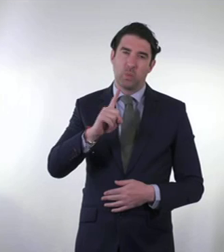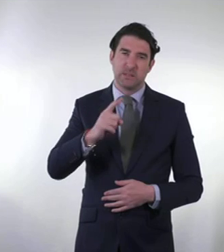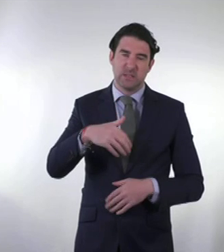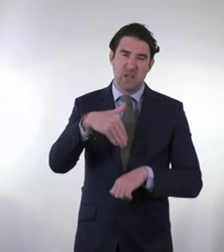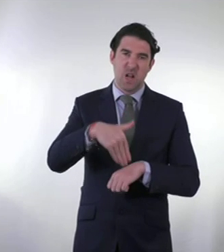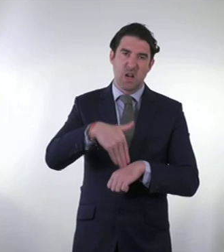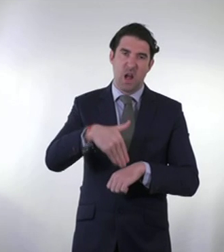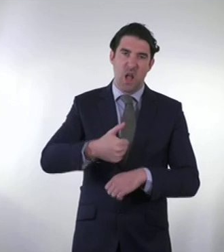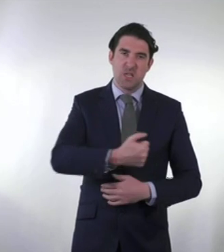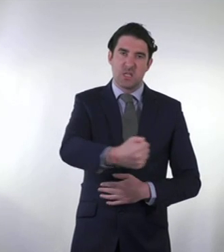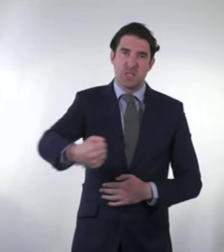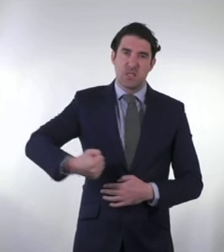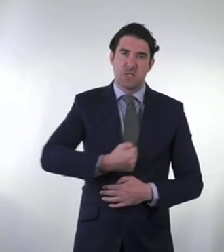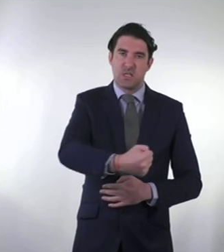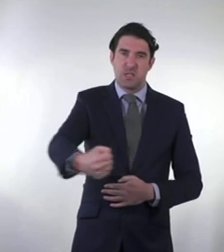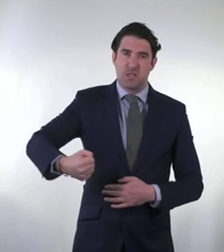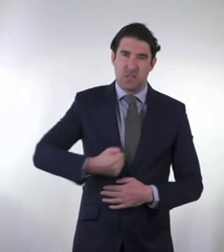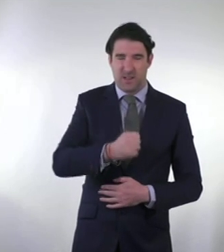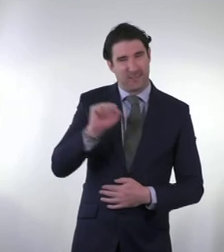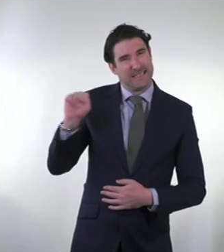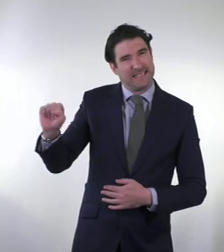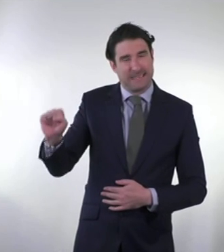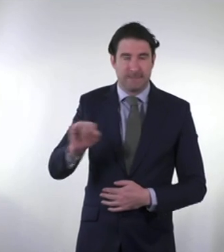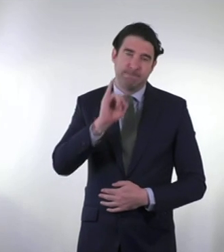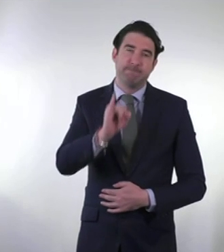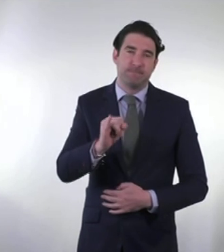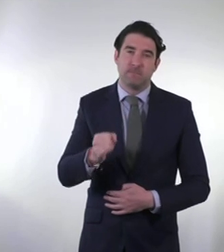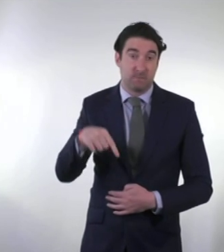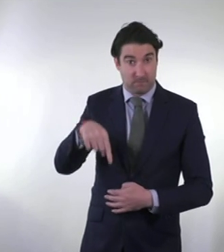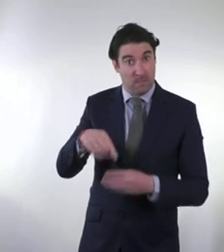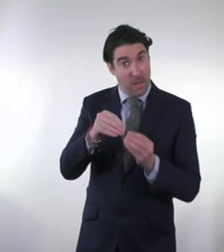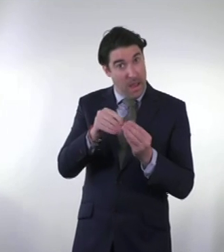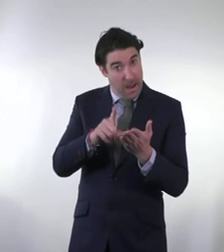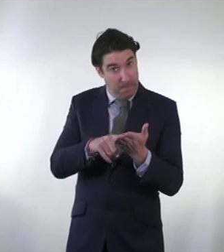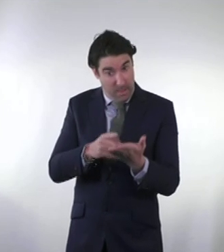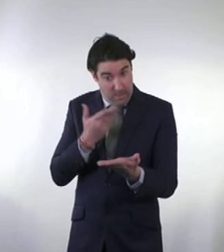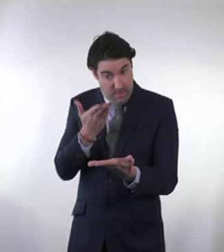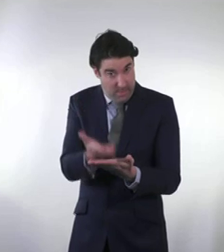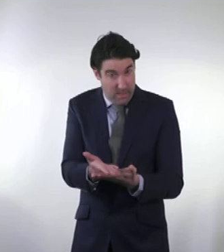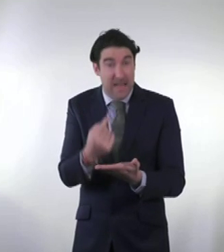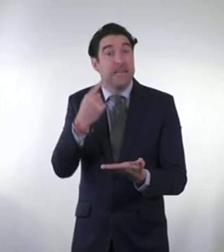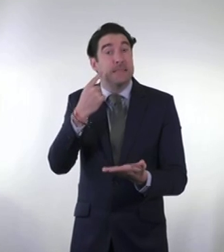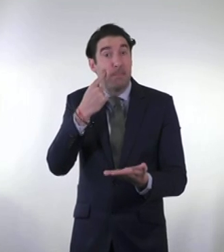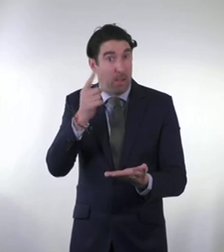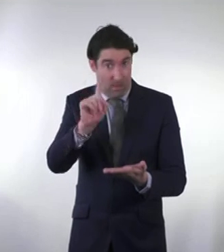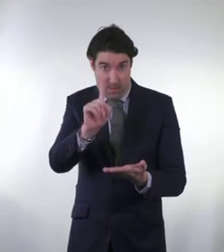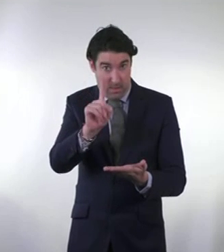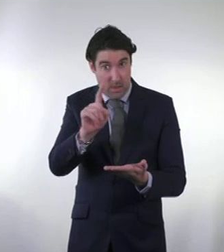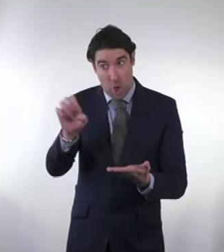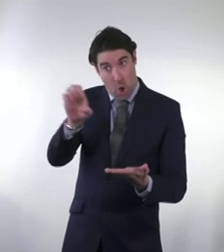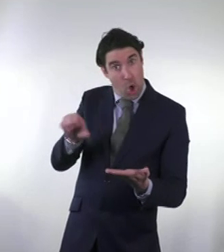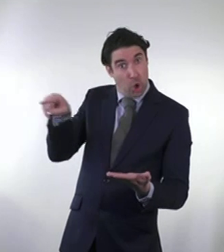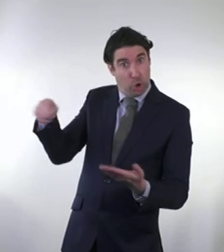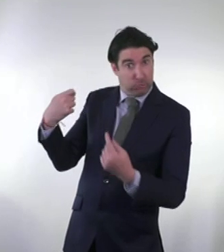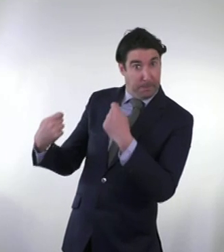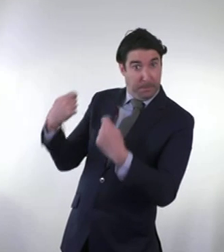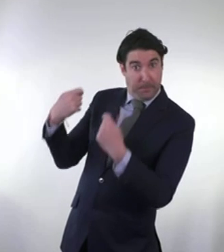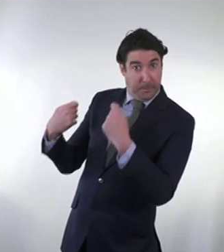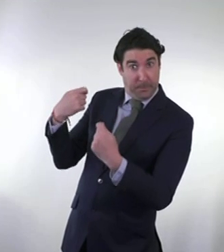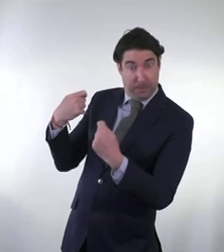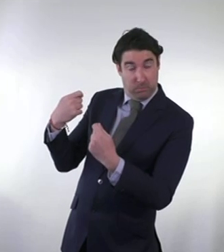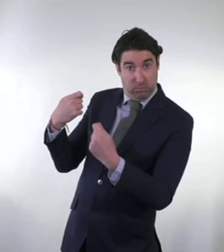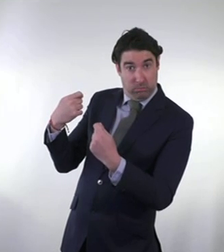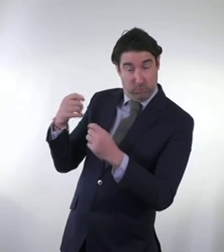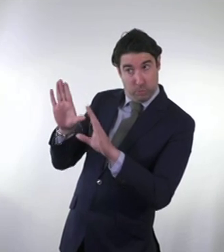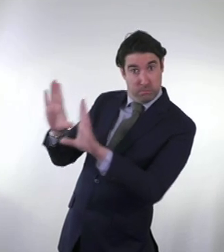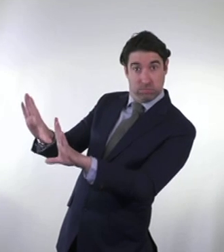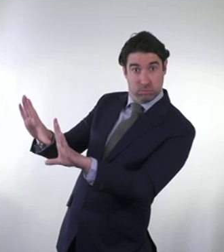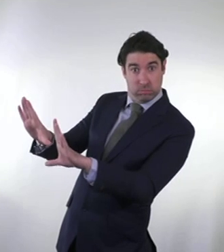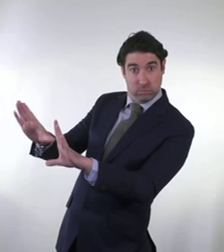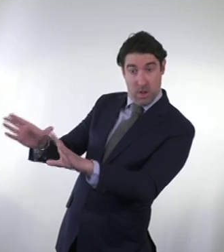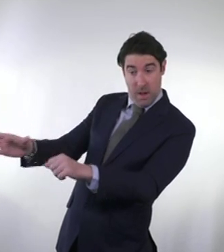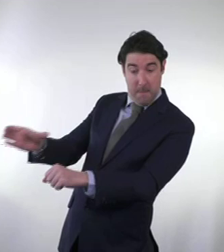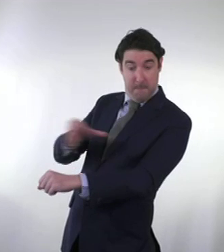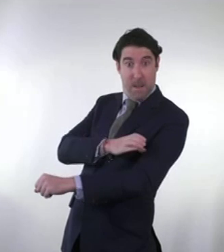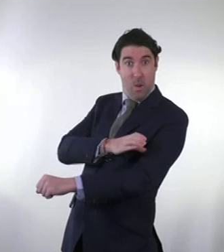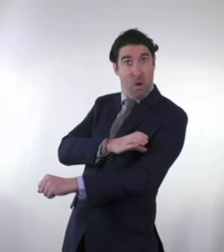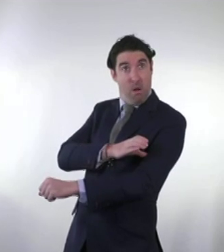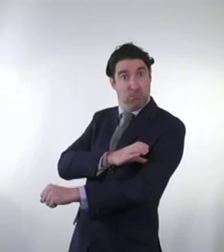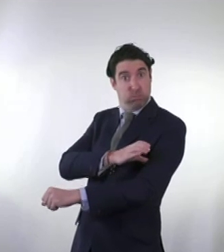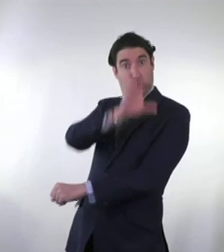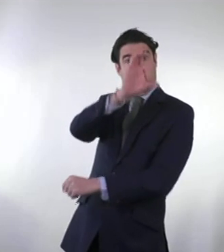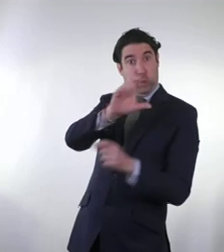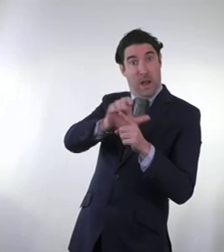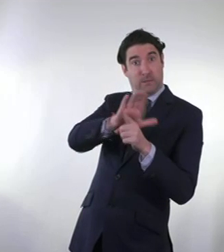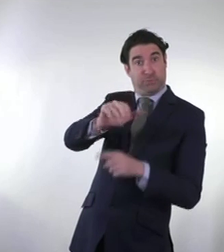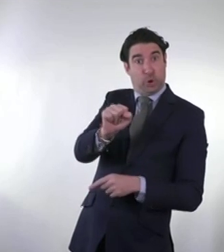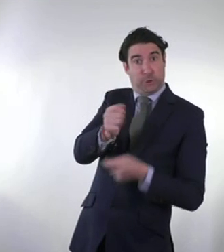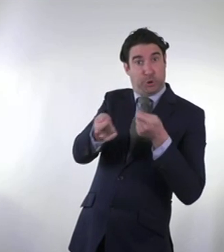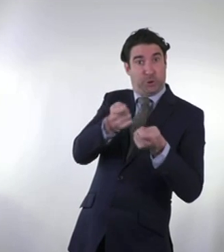All the Bill does, in fact, is devolve power back from Brussels to Edinburgh; it gives powers back to Edinburgh, which he should welcome.